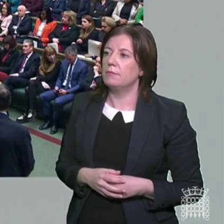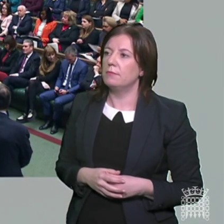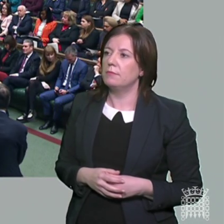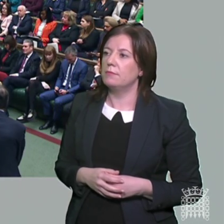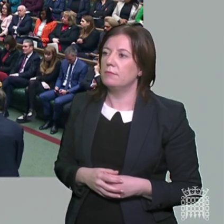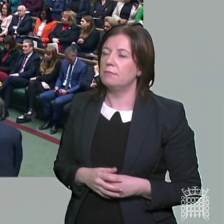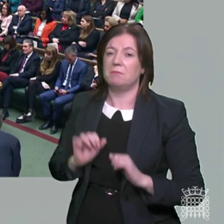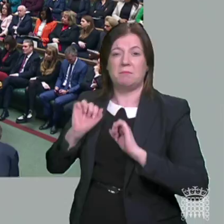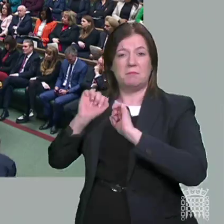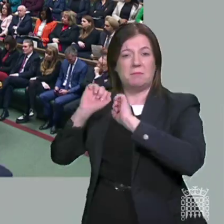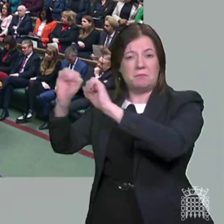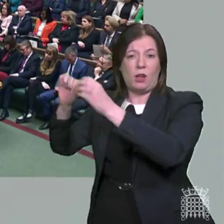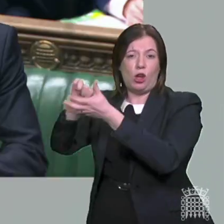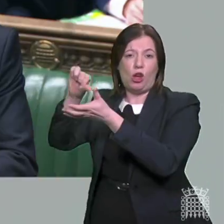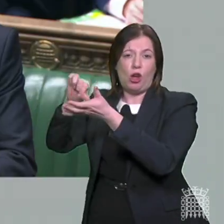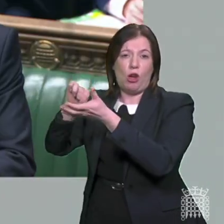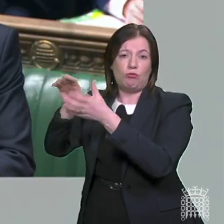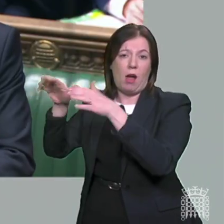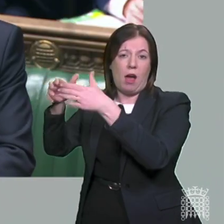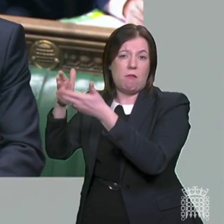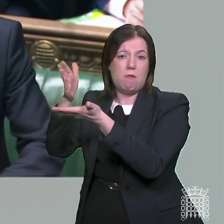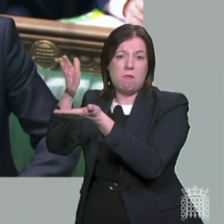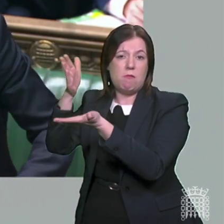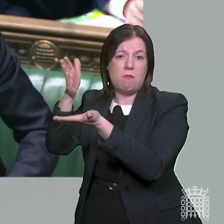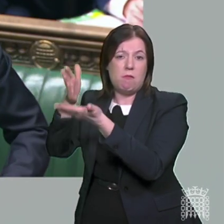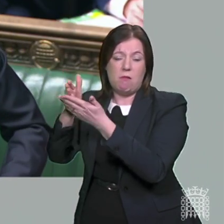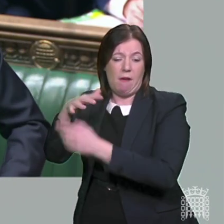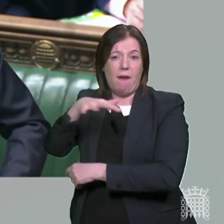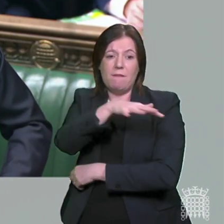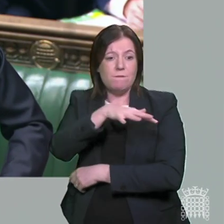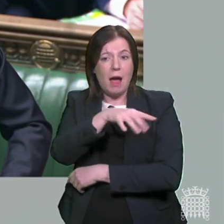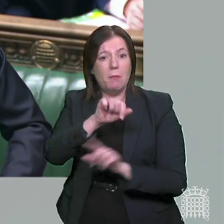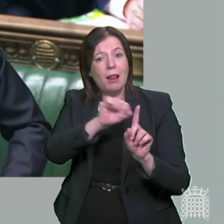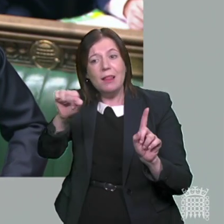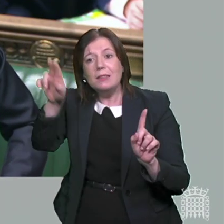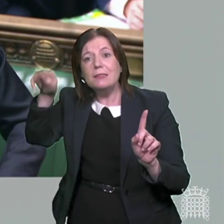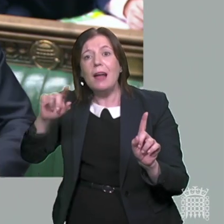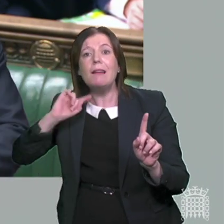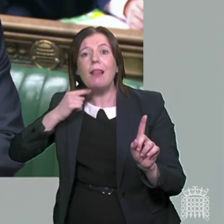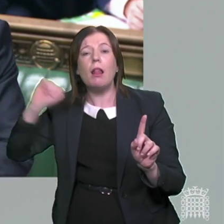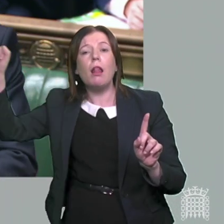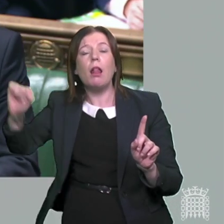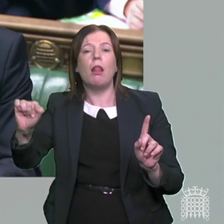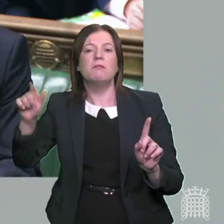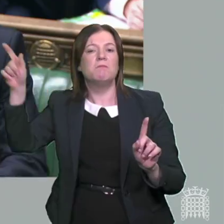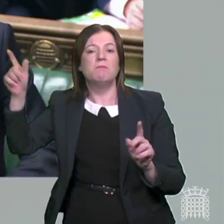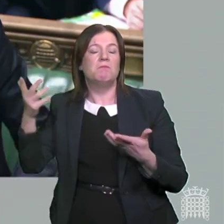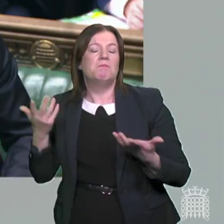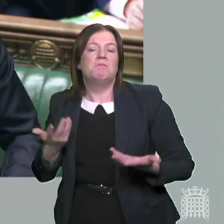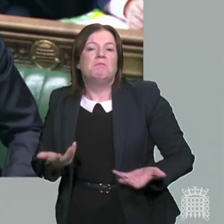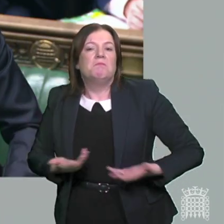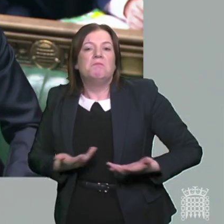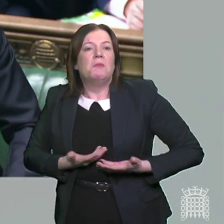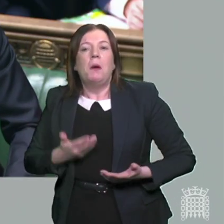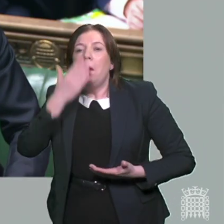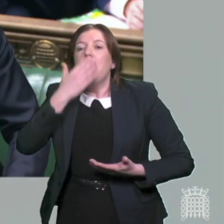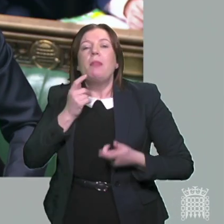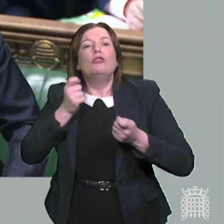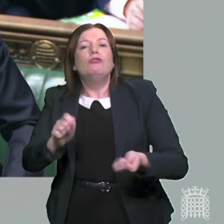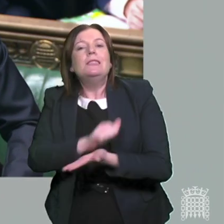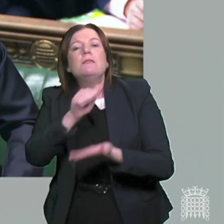The regime is prolonging the suffering of the family, and it is sadly typical of its disregard for basic human dignity.